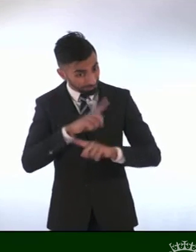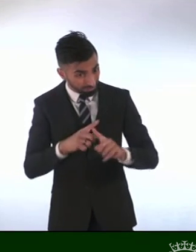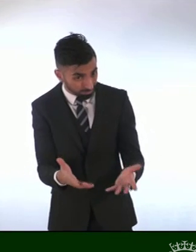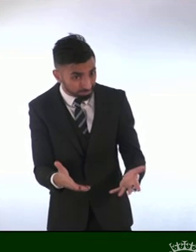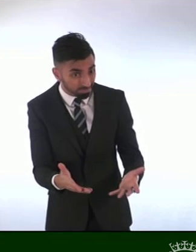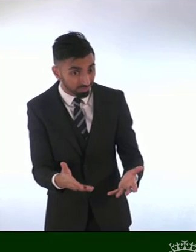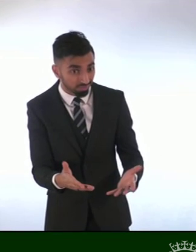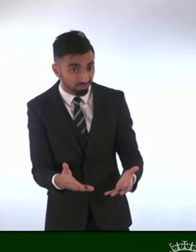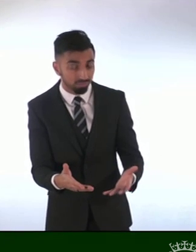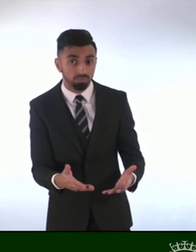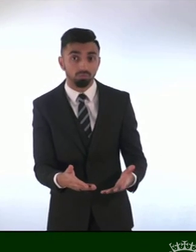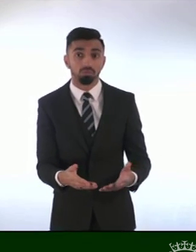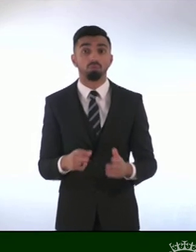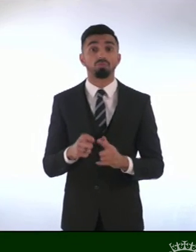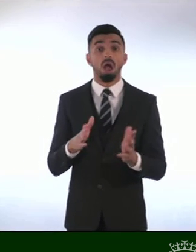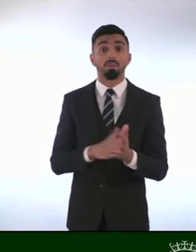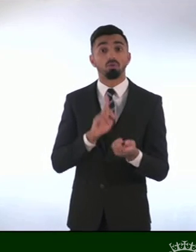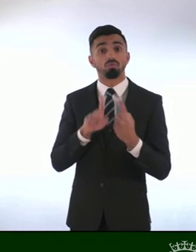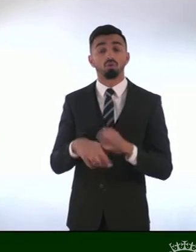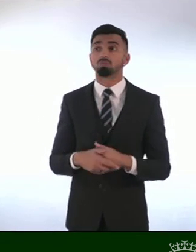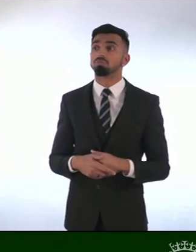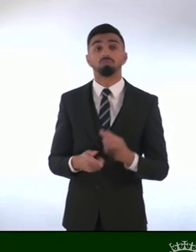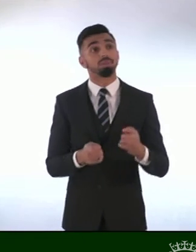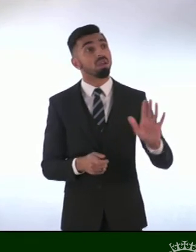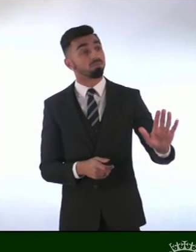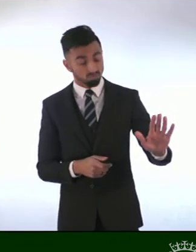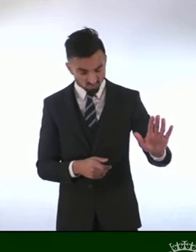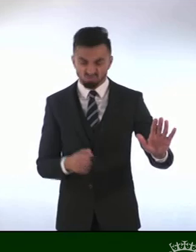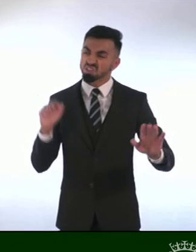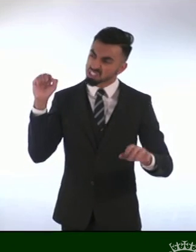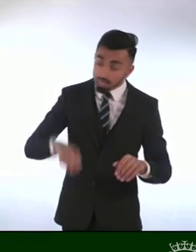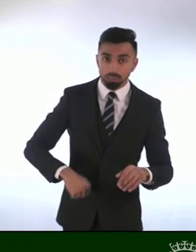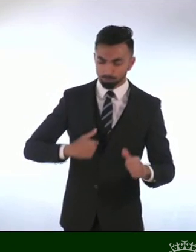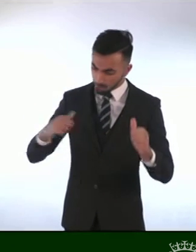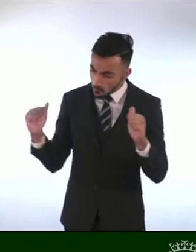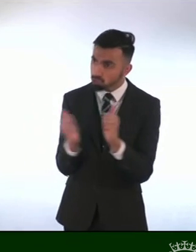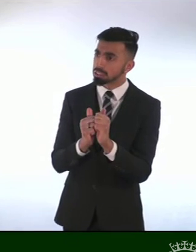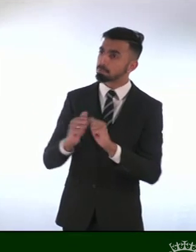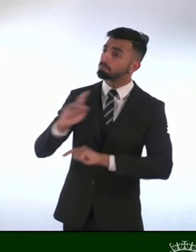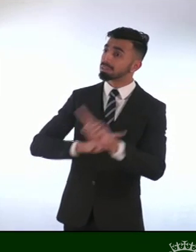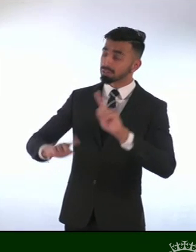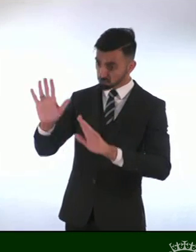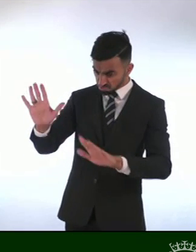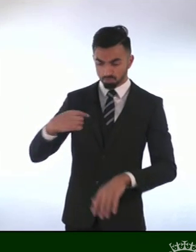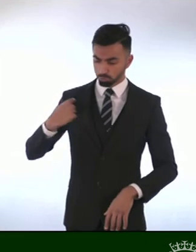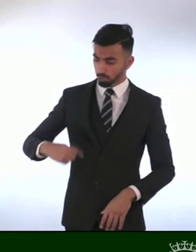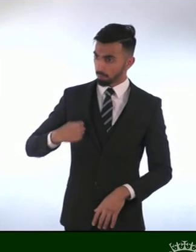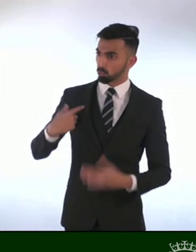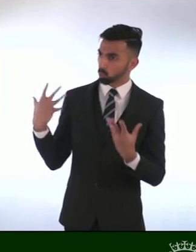Yes, indeed. I can make that commitment and I said as much in my earlier answer to the right honourable Gentleman.